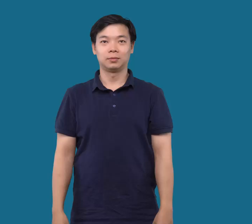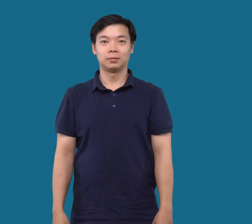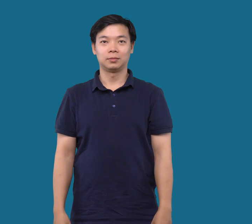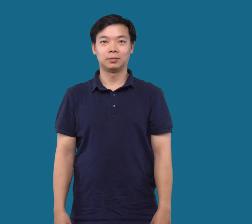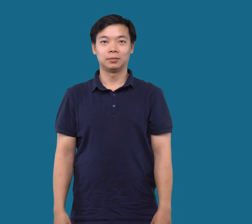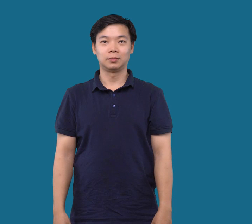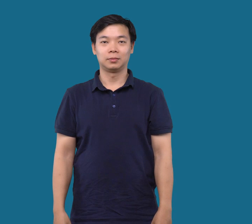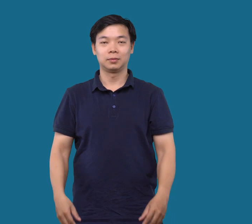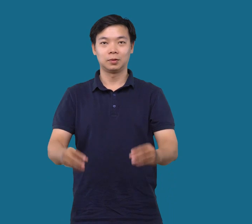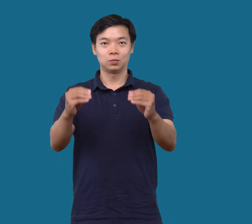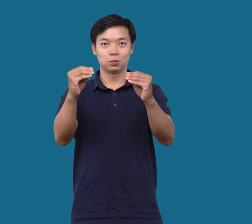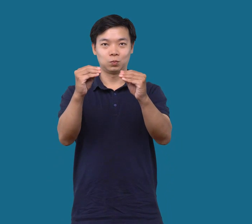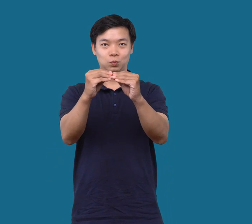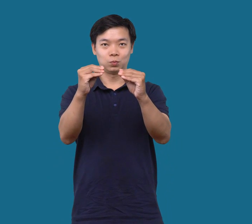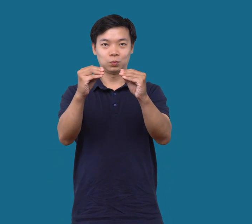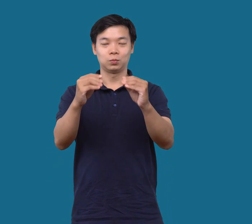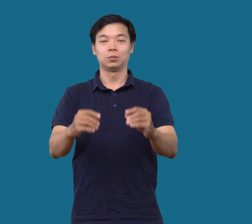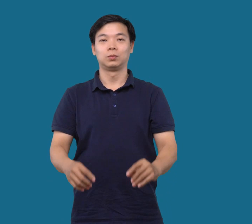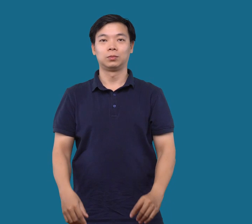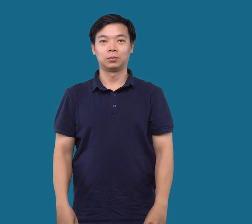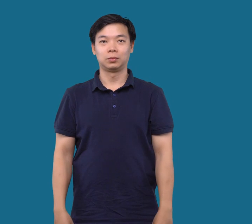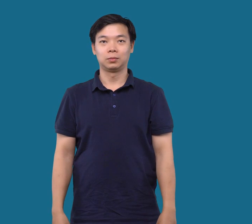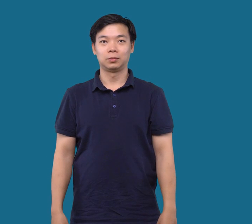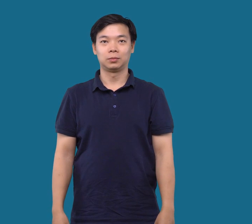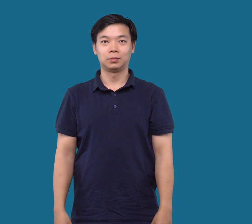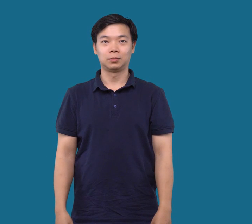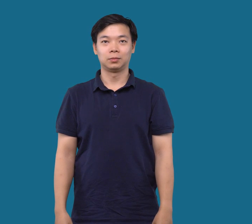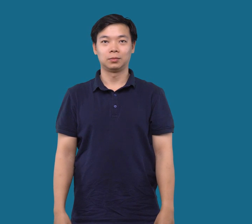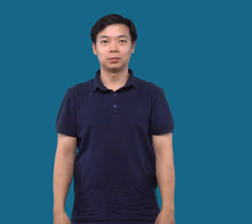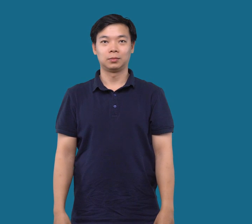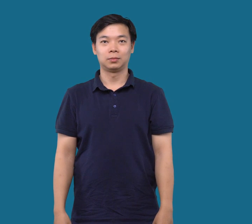hôn